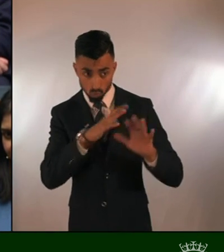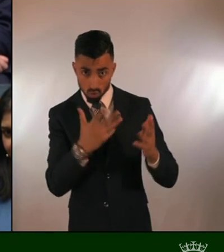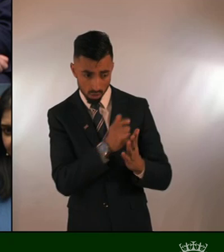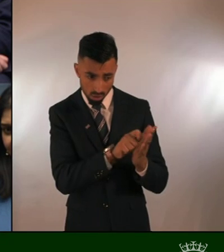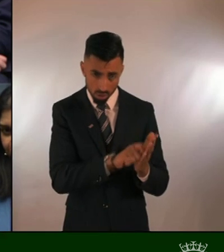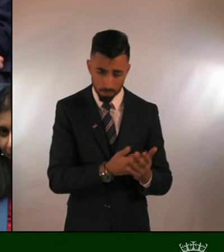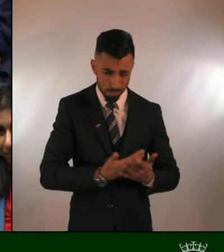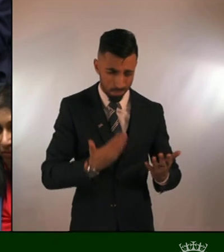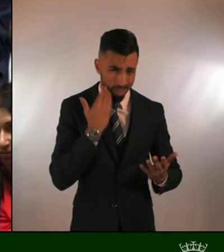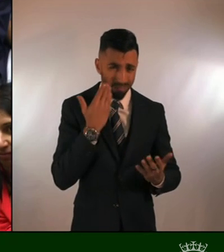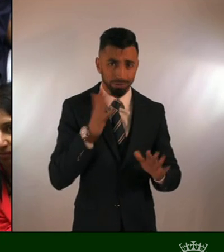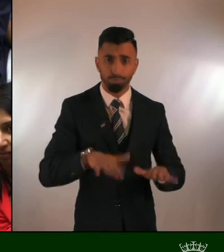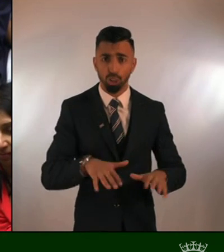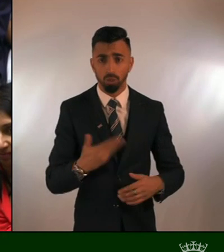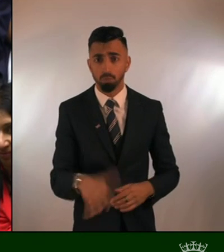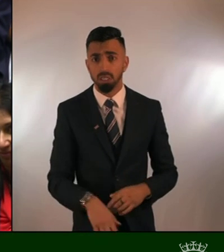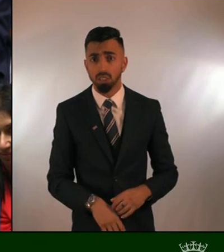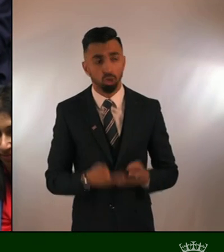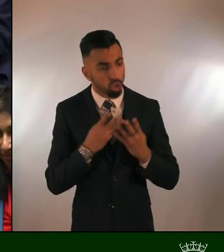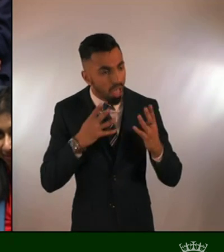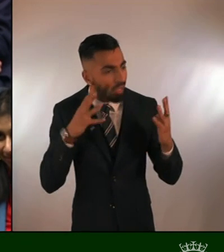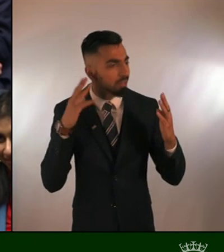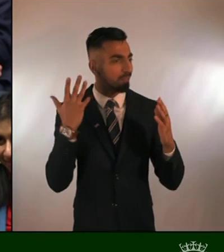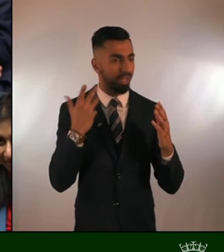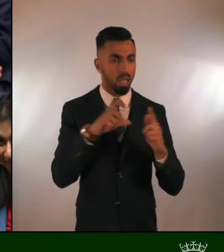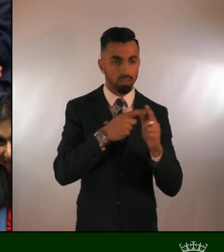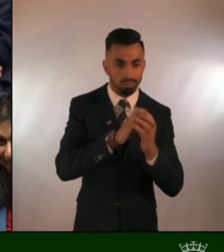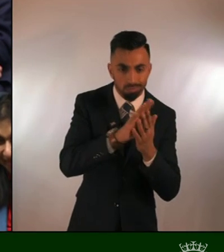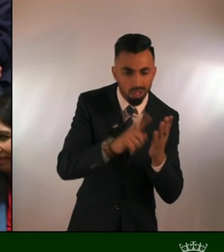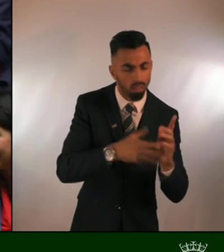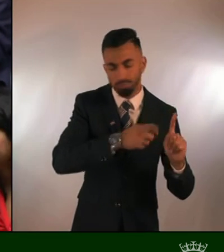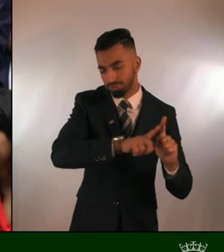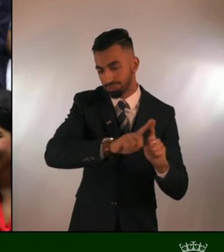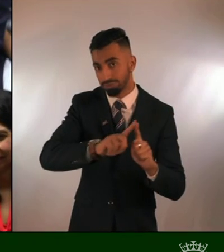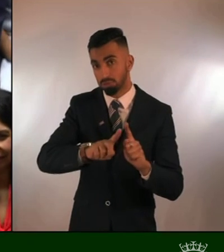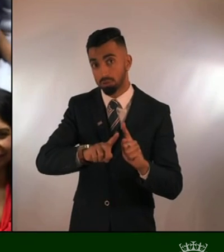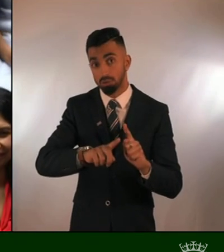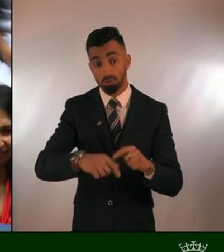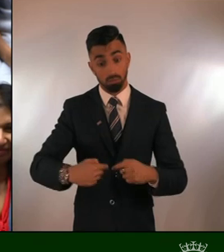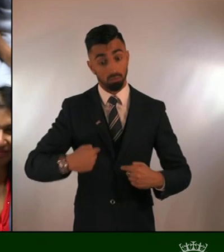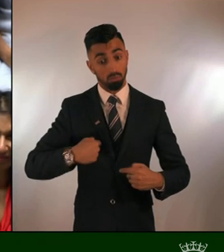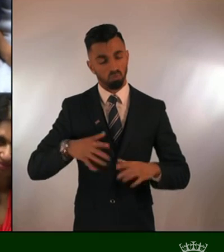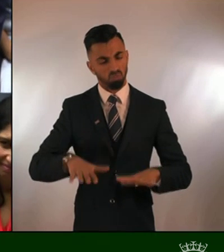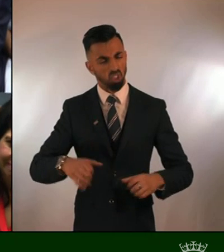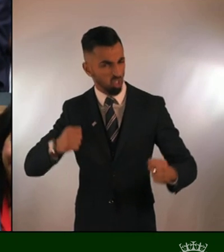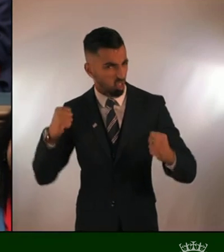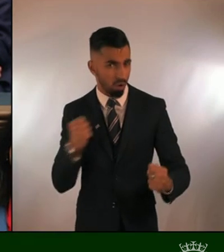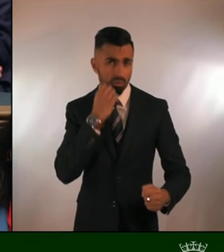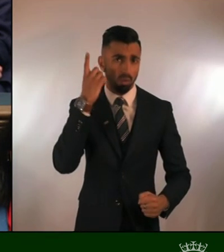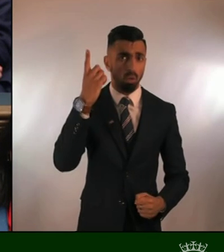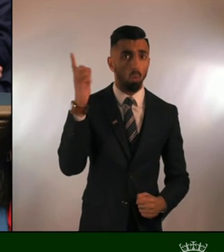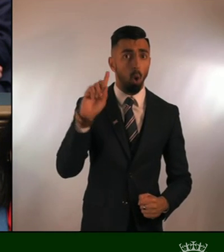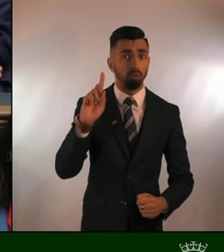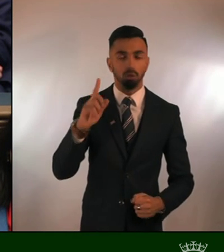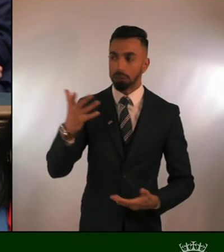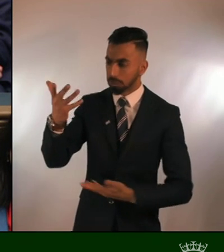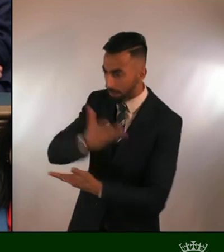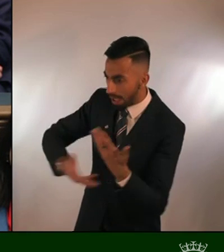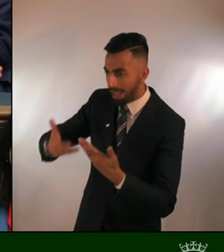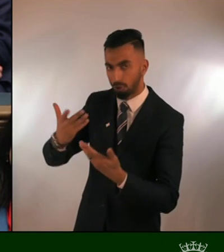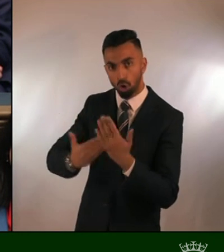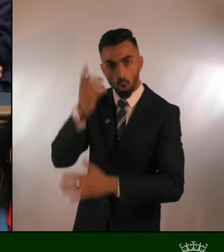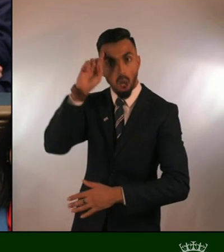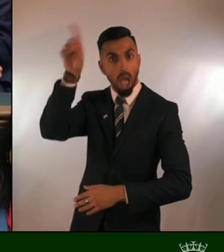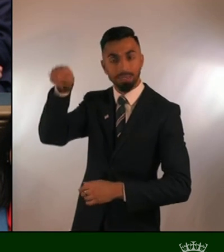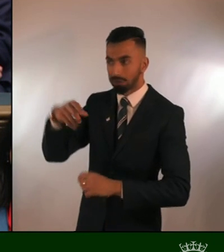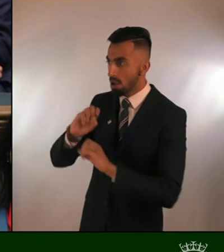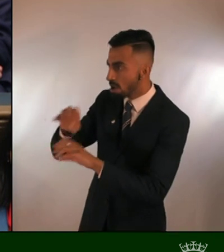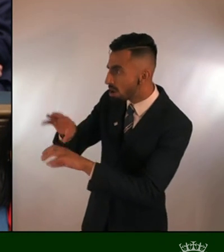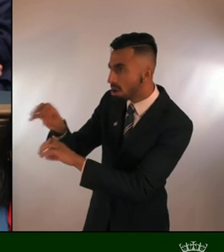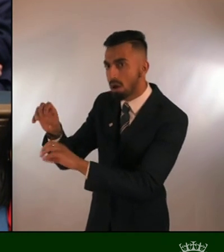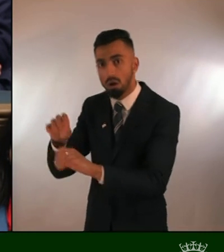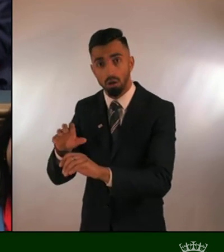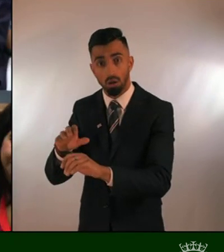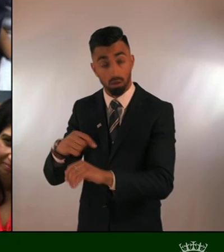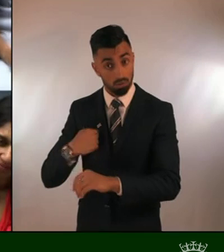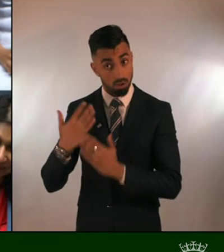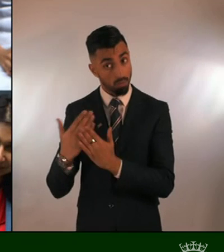Our greatest export to the world is our language, our greatest asset is the free exchange of ideas and debate, and our greatest responsibility is the education of our young people.